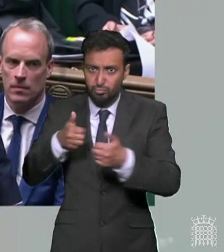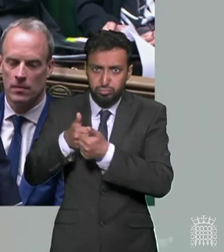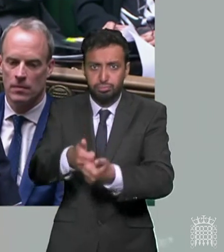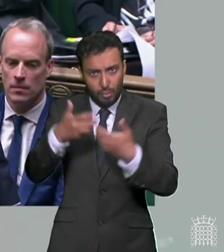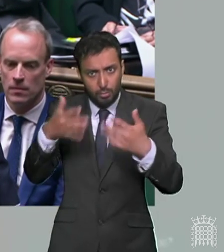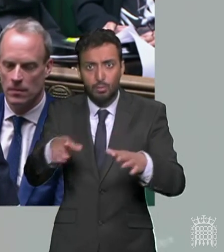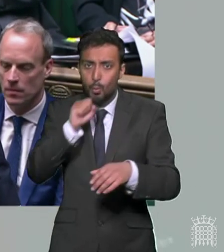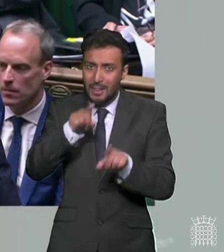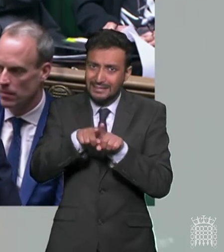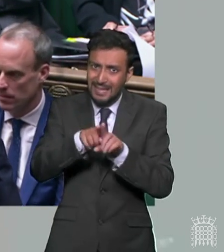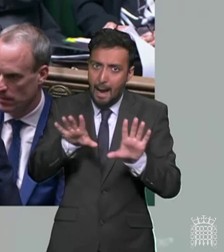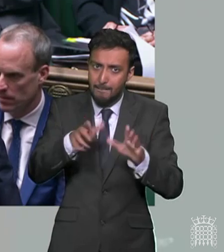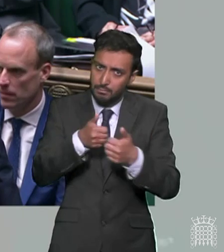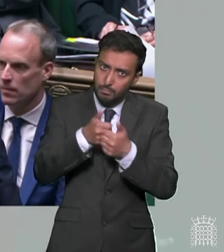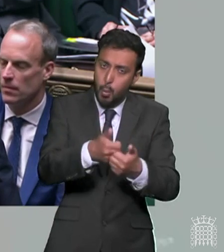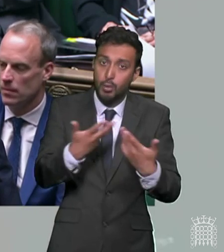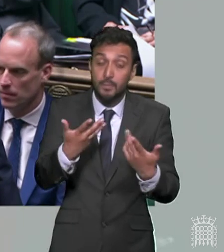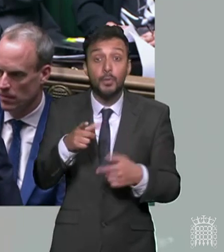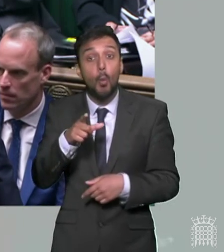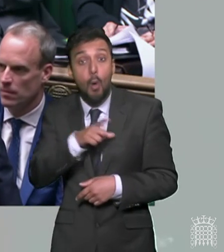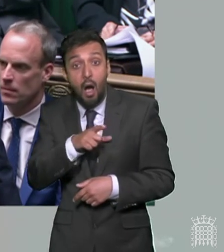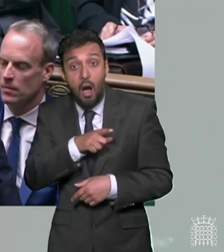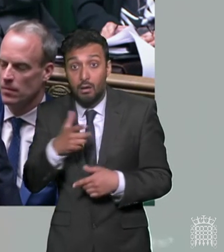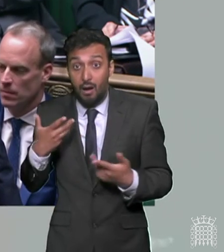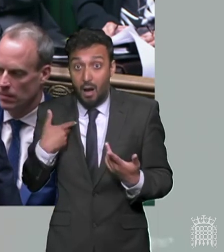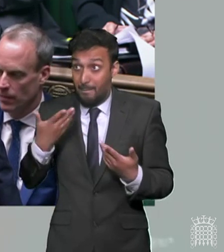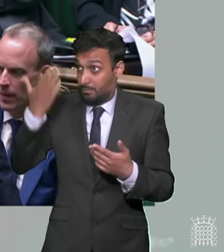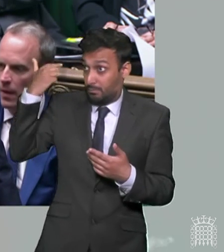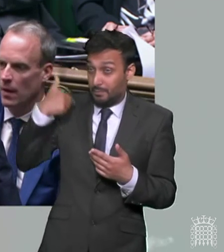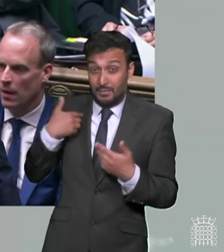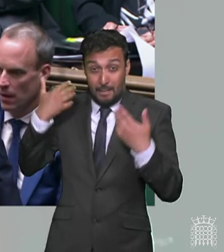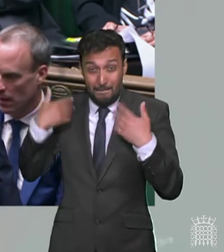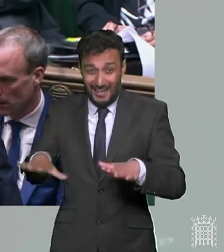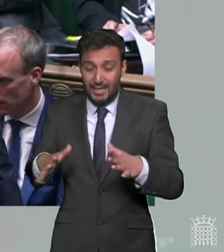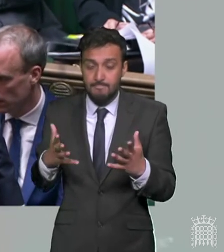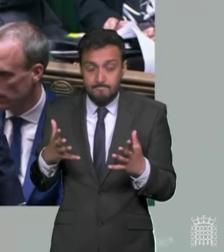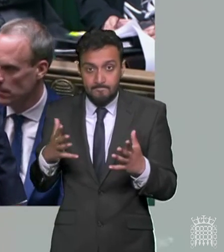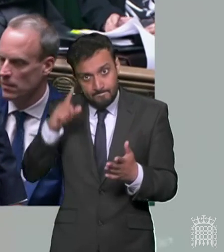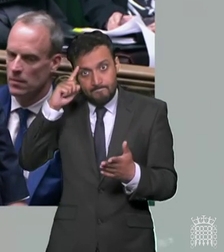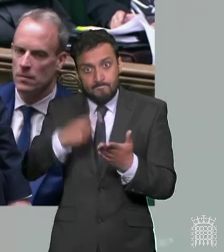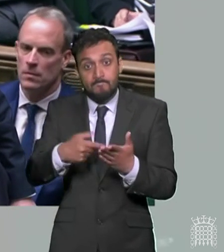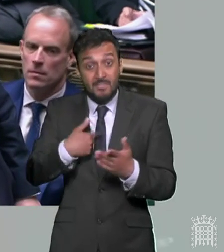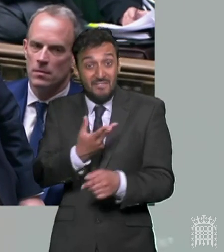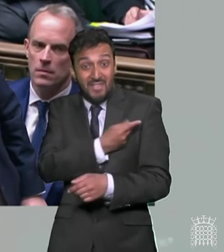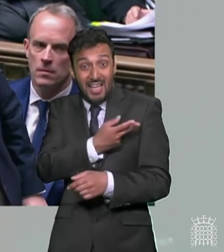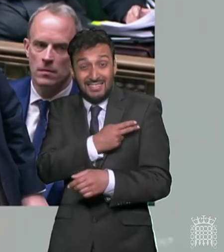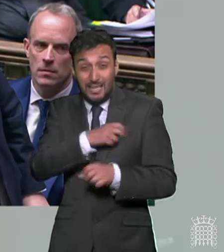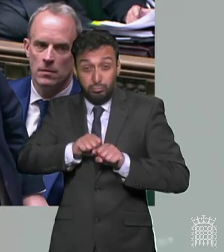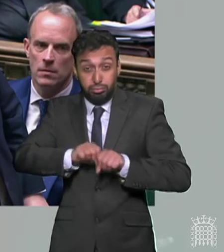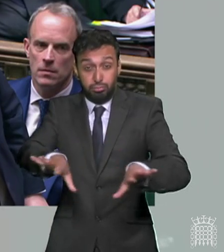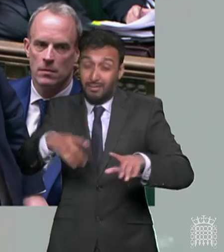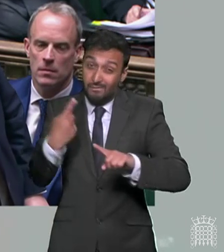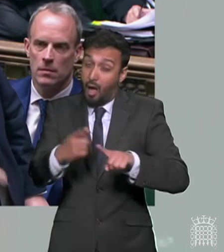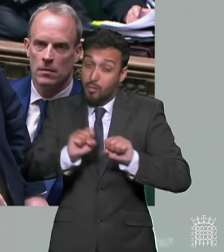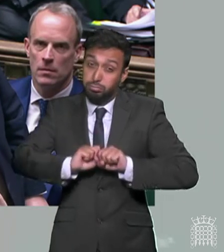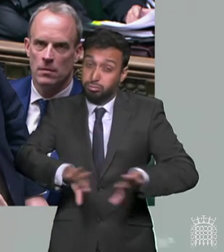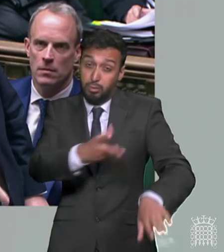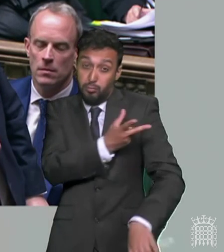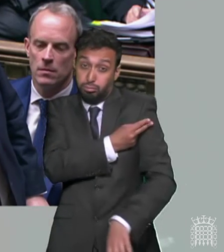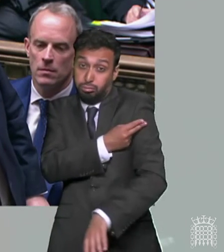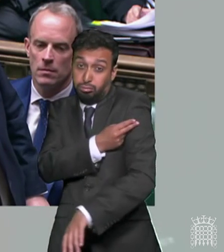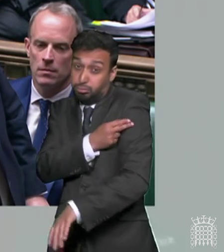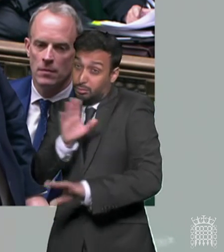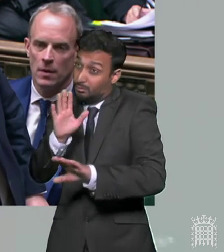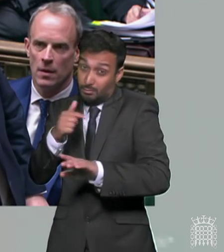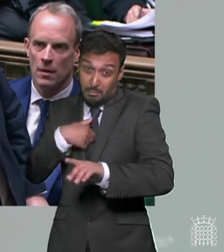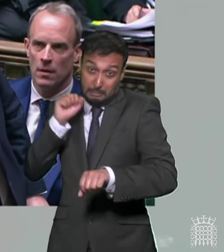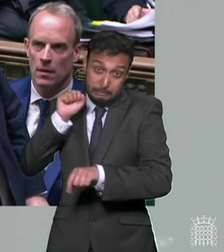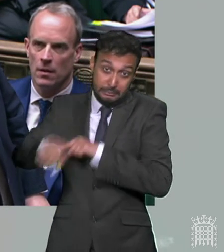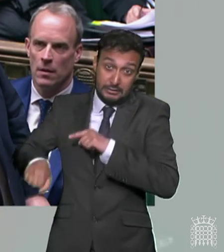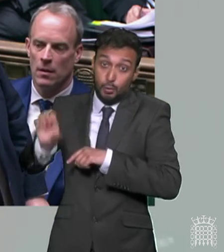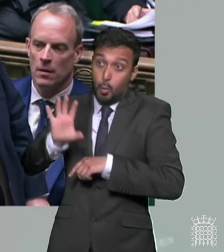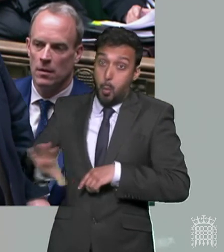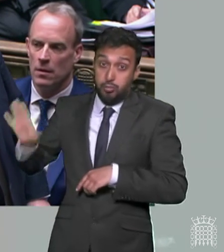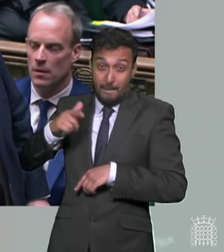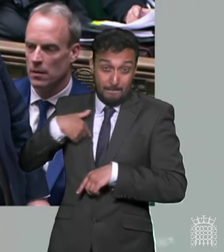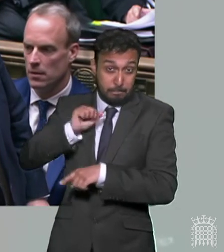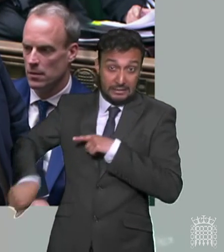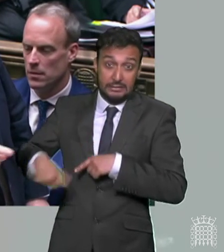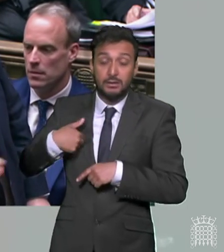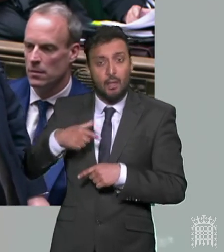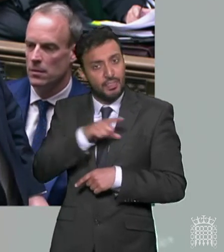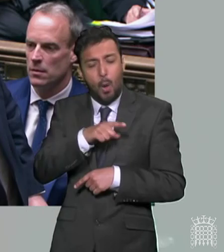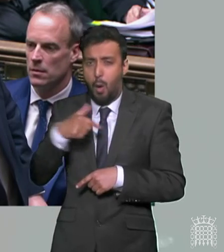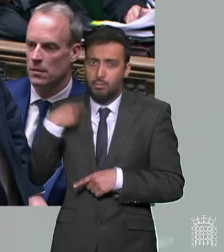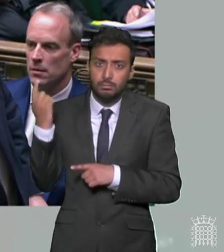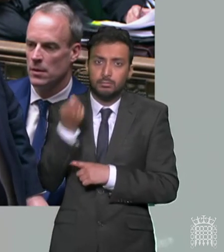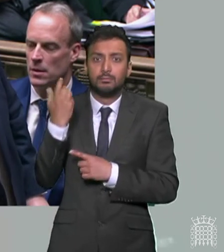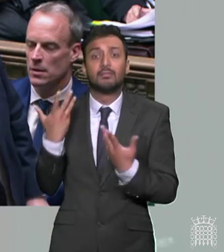We can do that because we took the tough decisions to drive the fastest vaccine roll-out in Europe, which would not have been possible if we had listened to the right honourable and learned Gentleman.